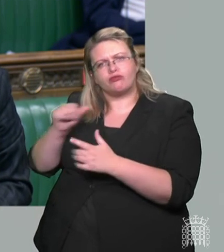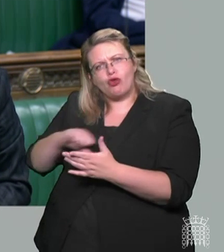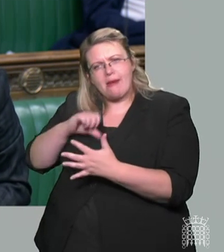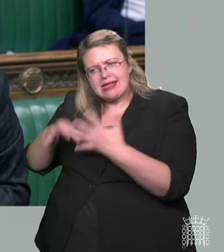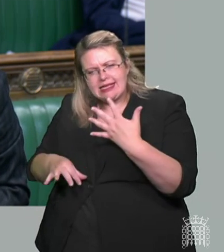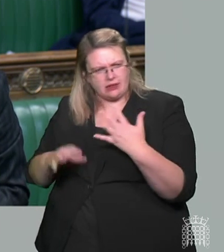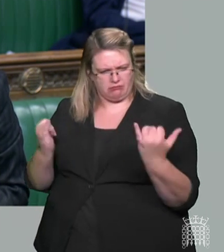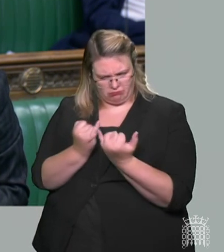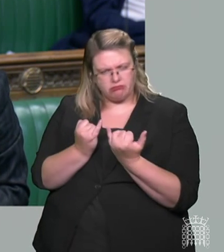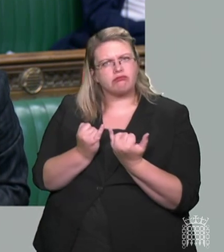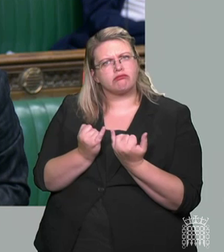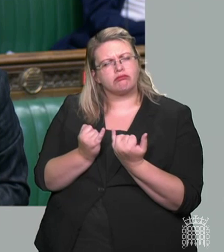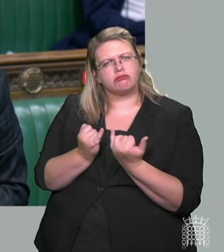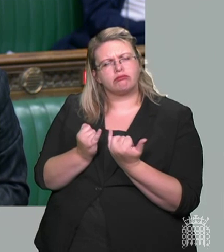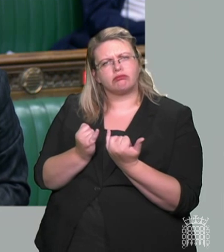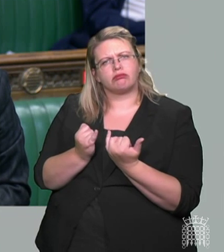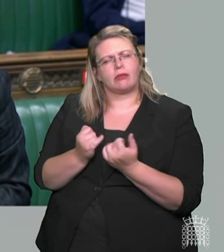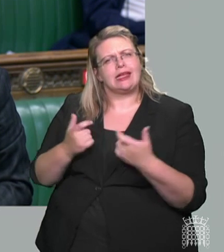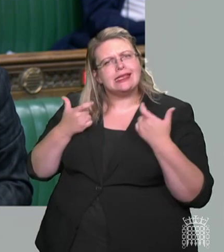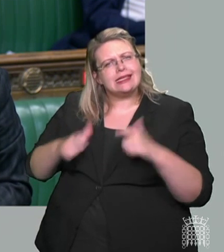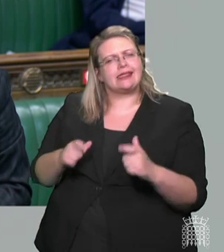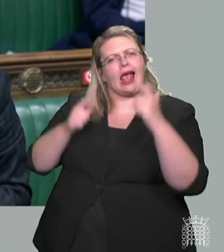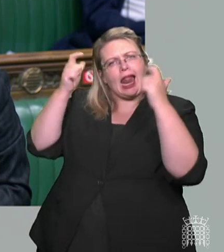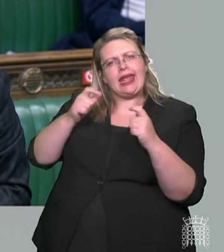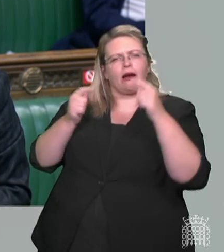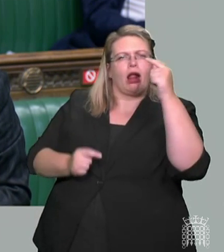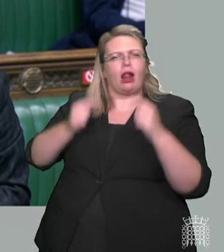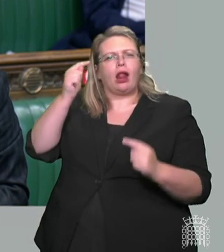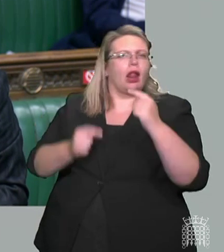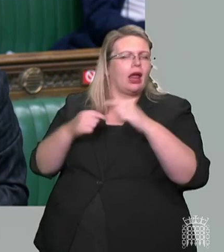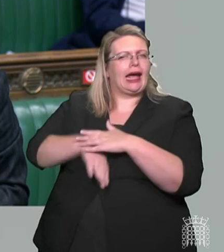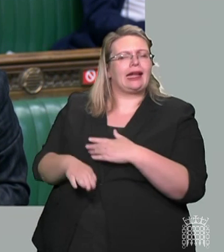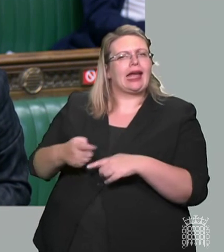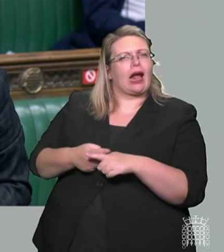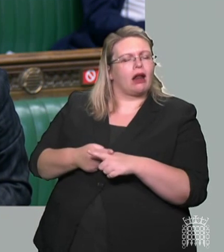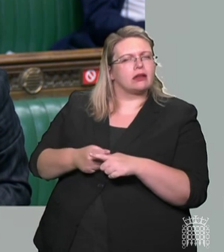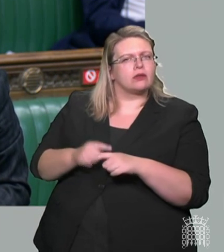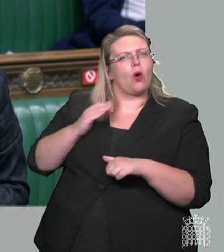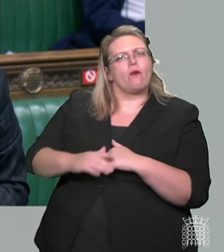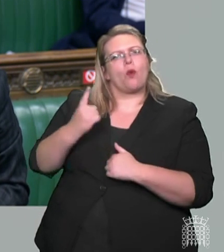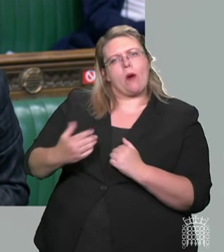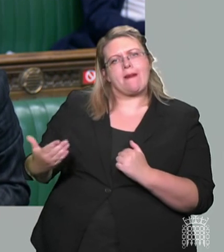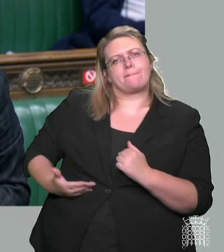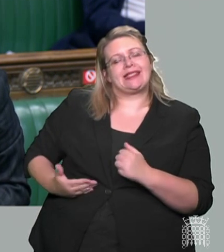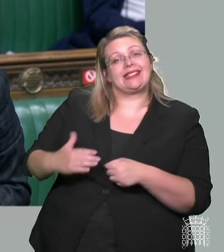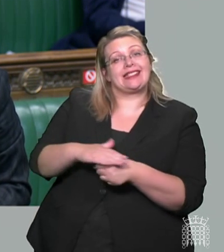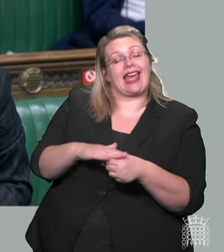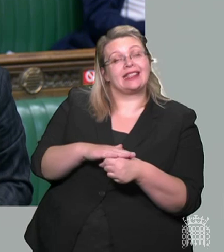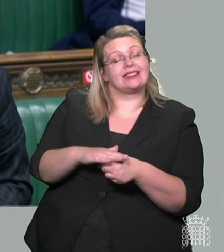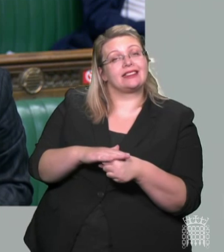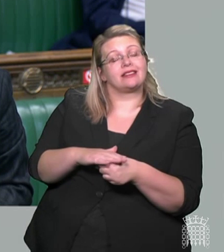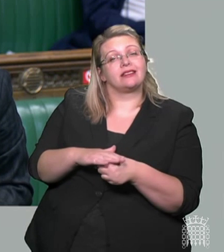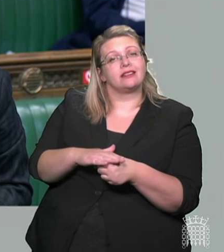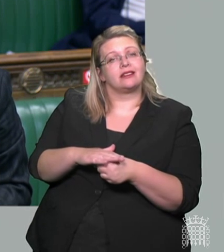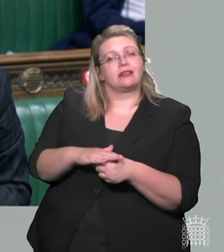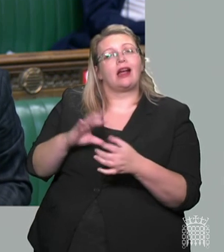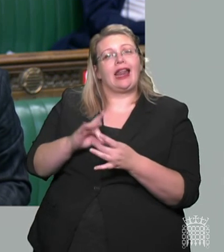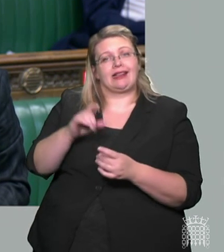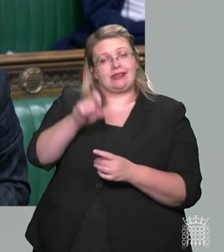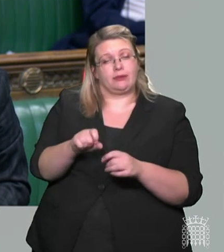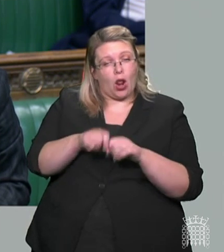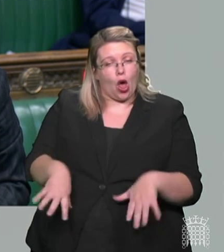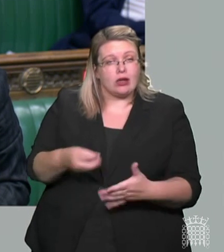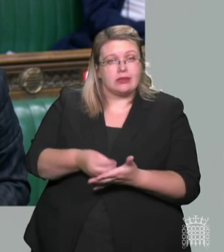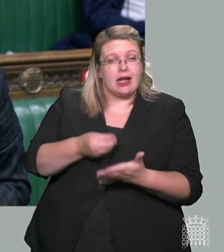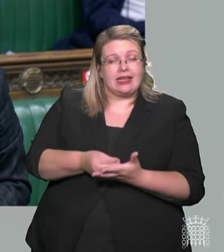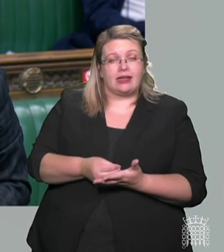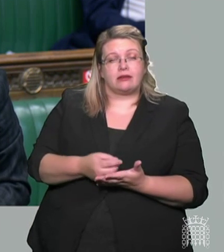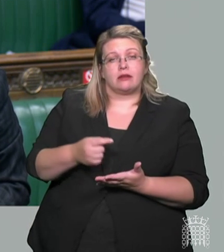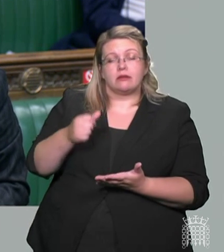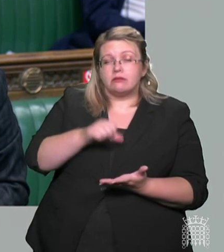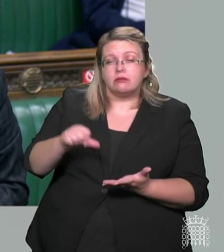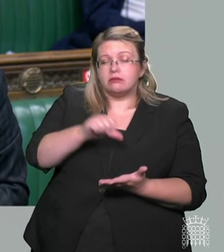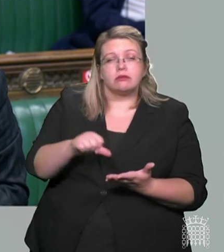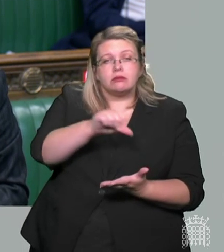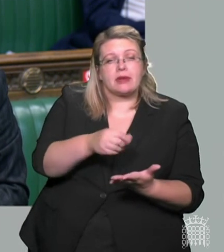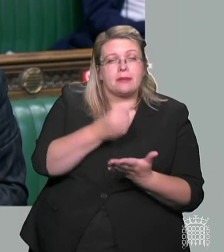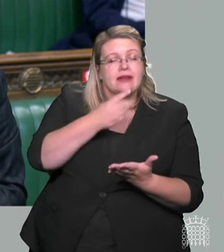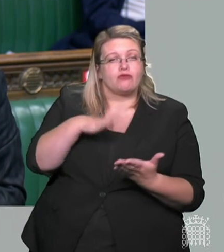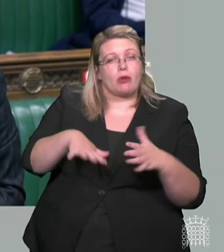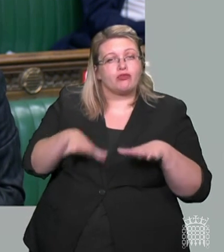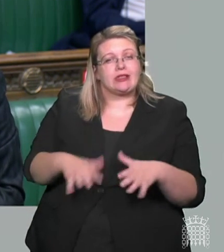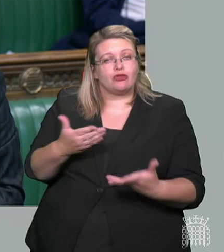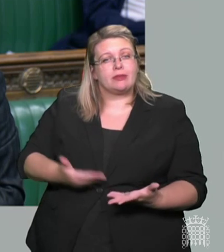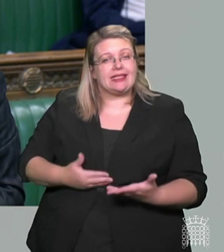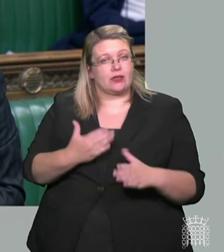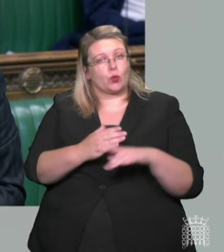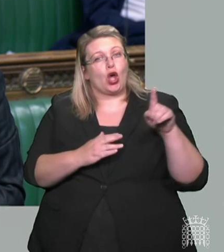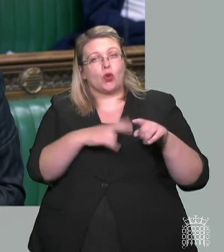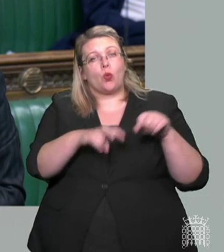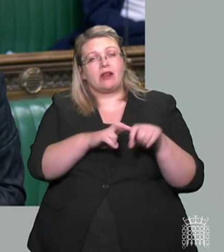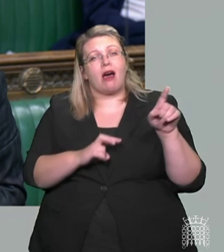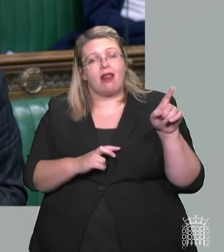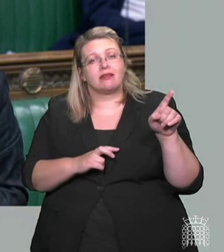The Prime Minister will be aware that litigation is ongoing in the High Court in England on a commercial case that could result in a loss of earnings claim of hundreds of millions of pounds by British businesses trading in Northern Ireland.